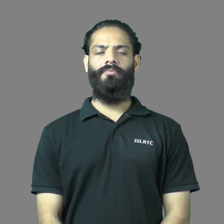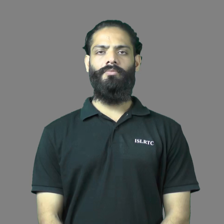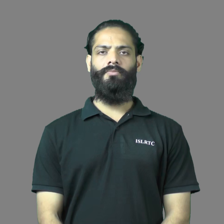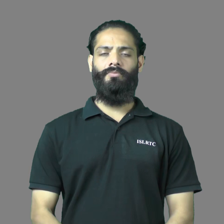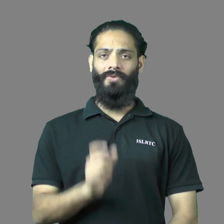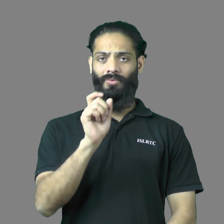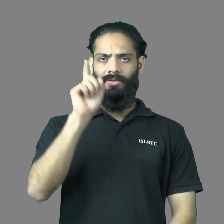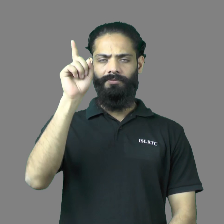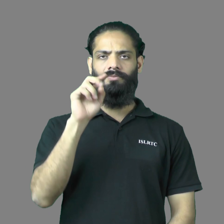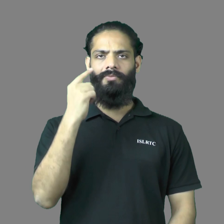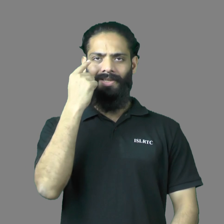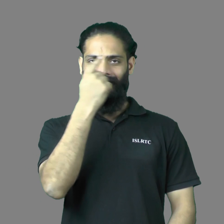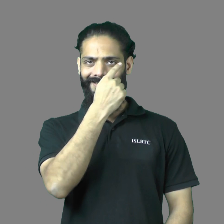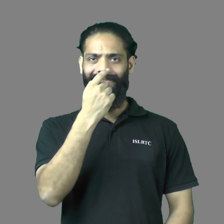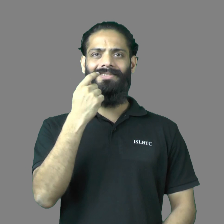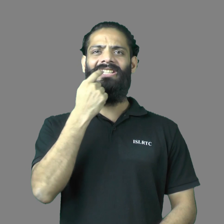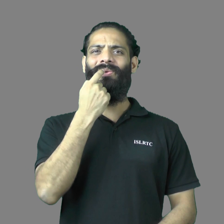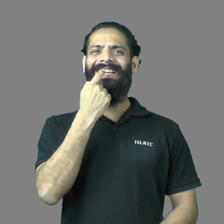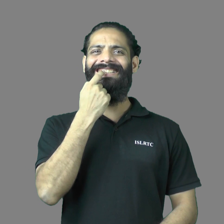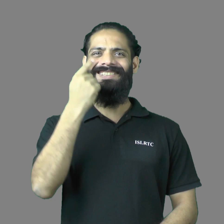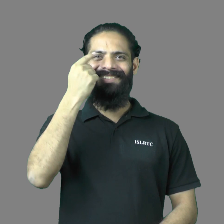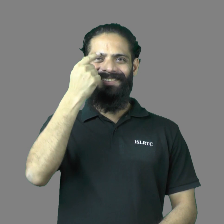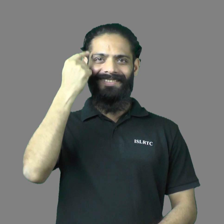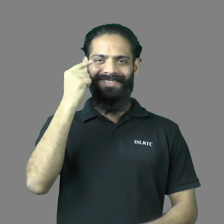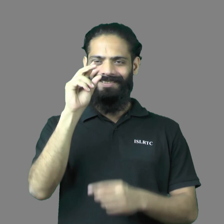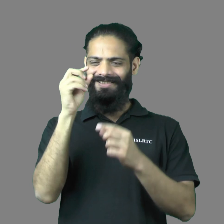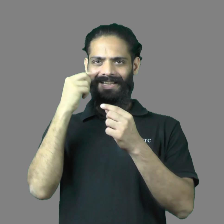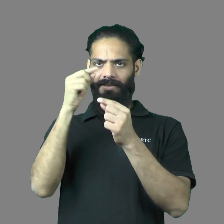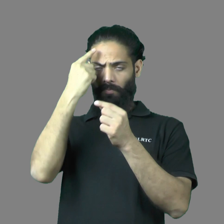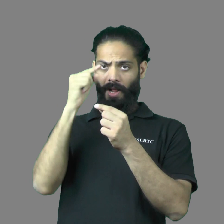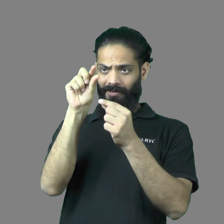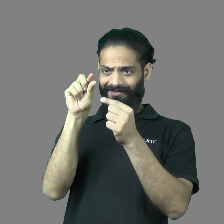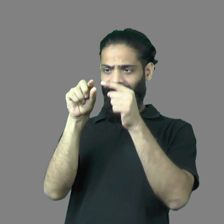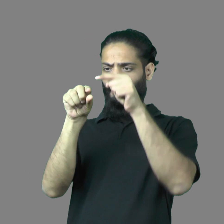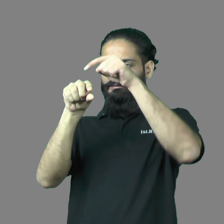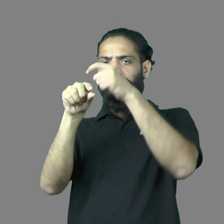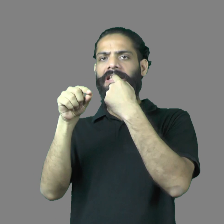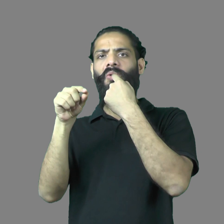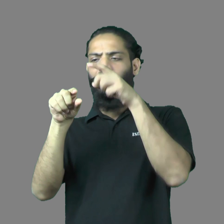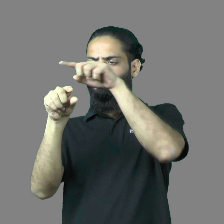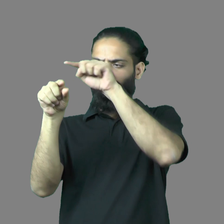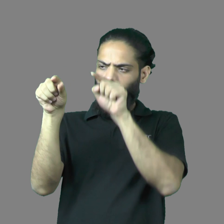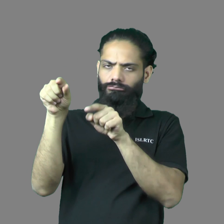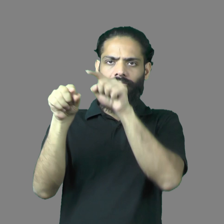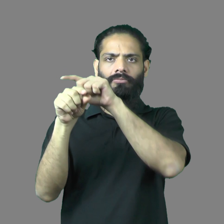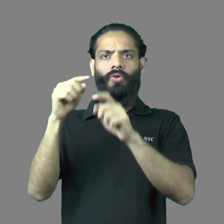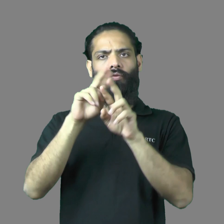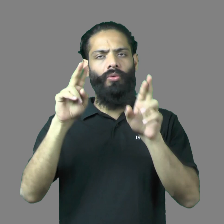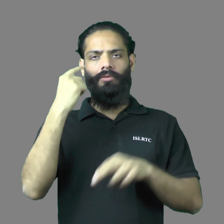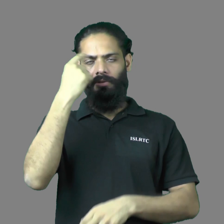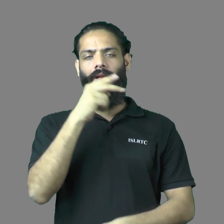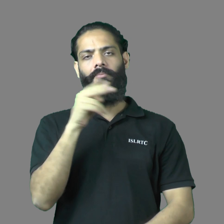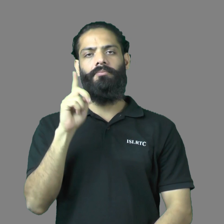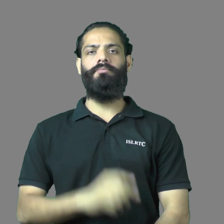Retina